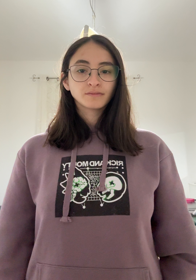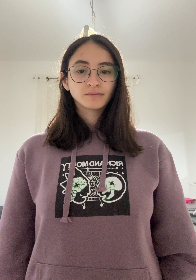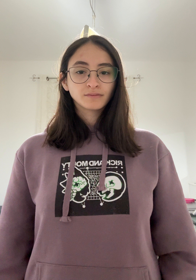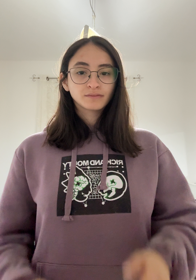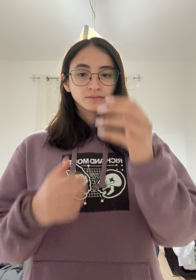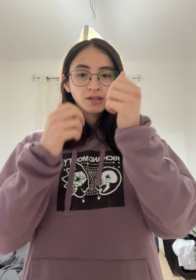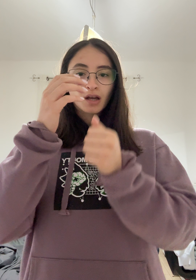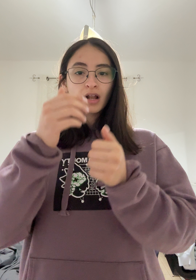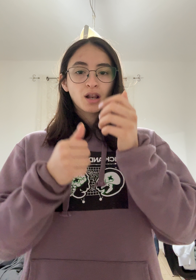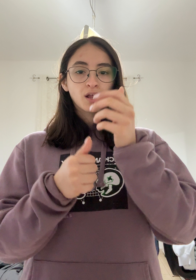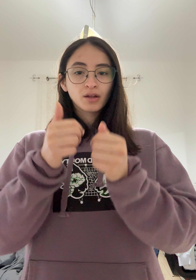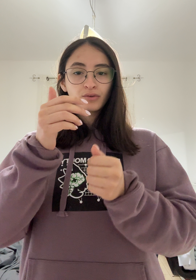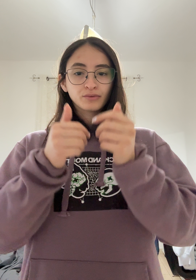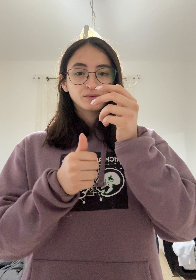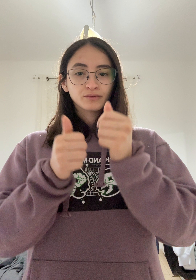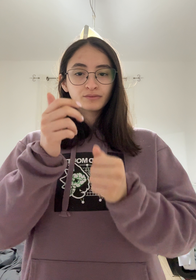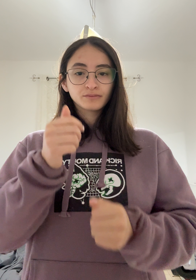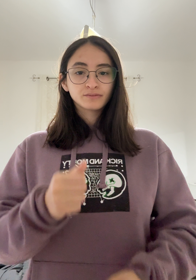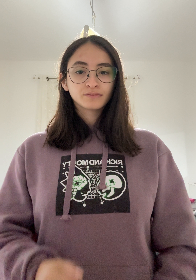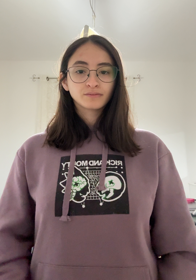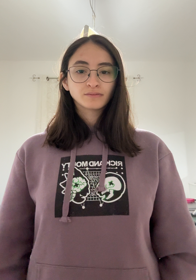חלב